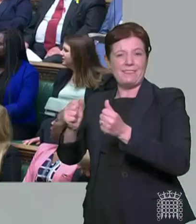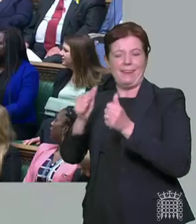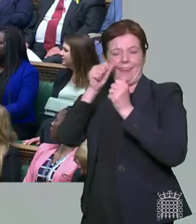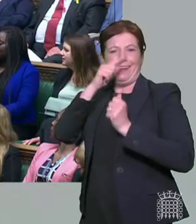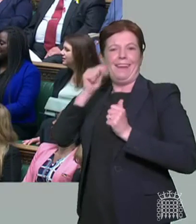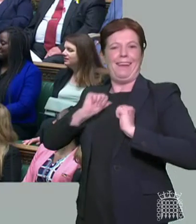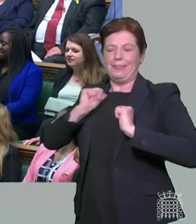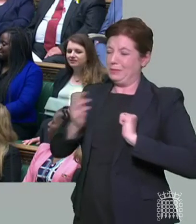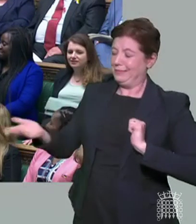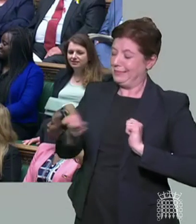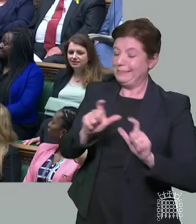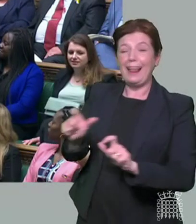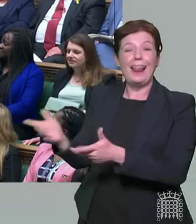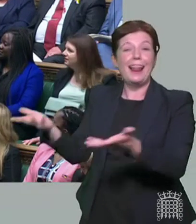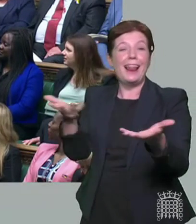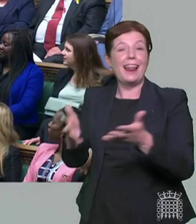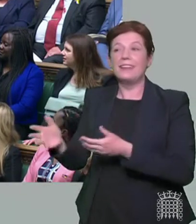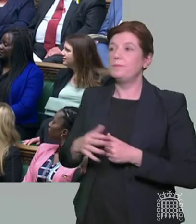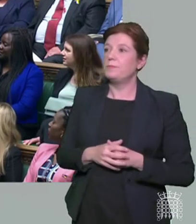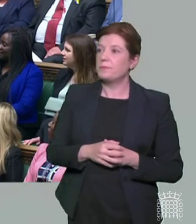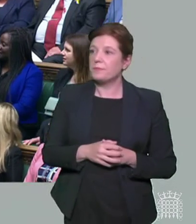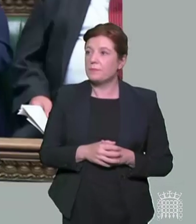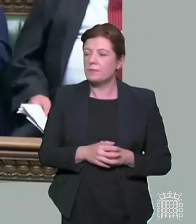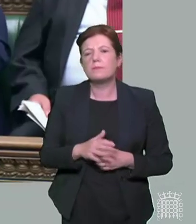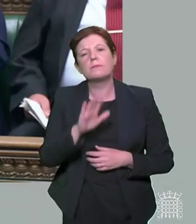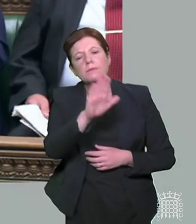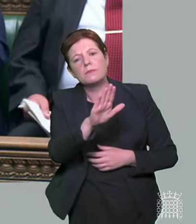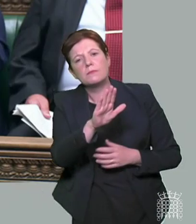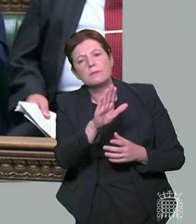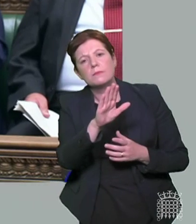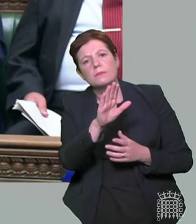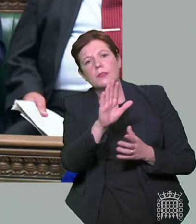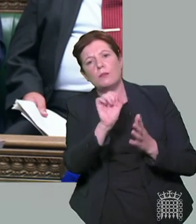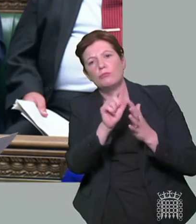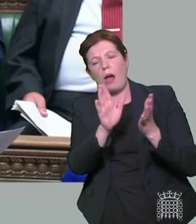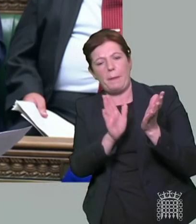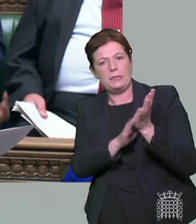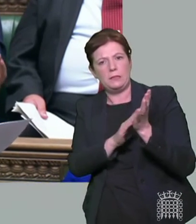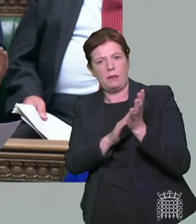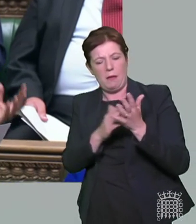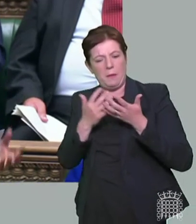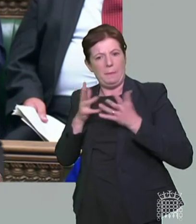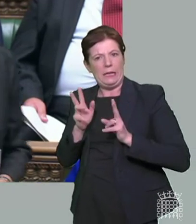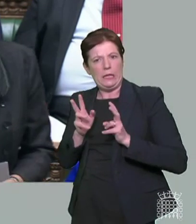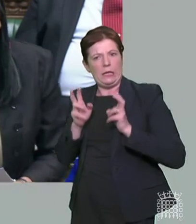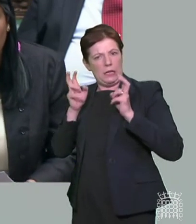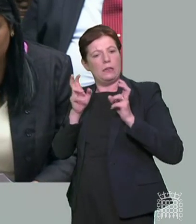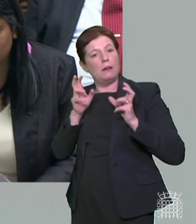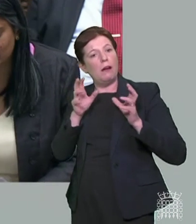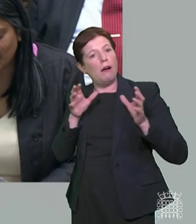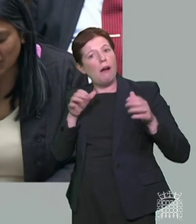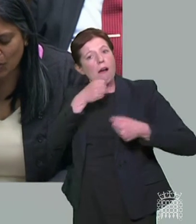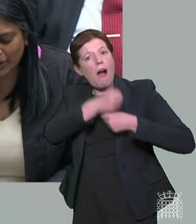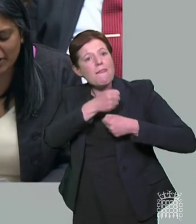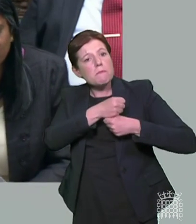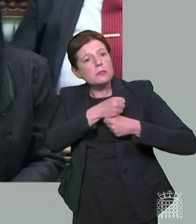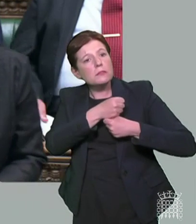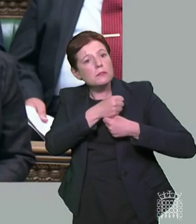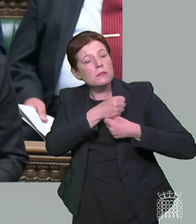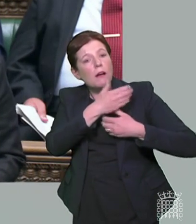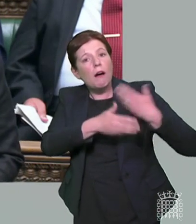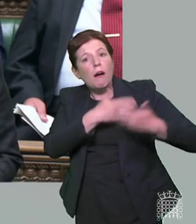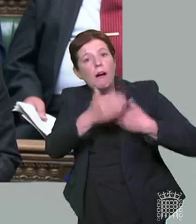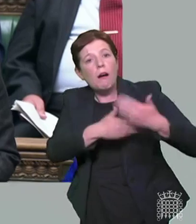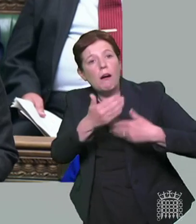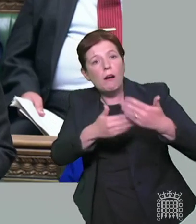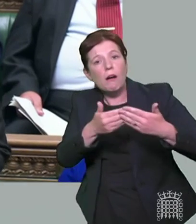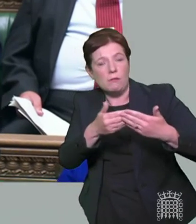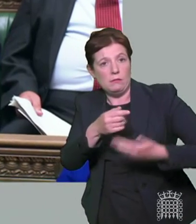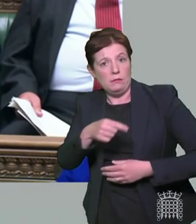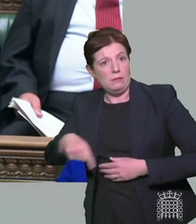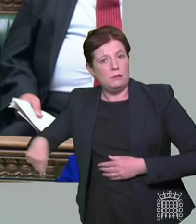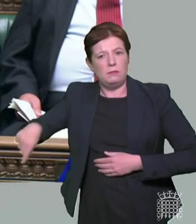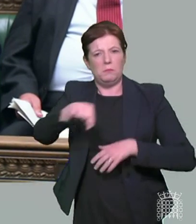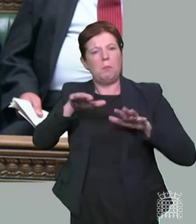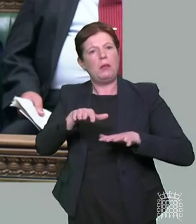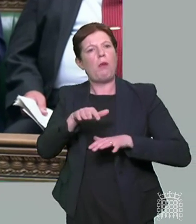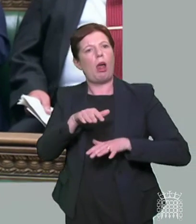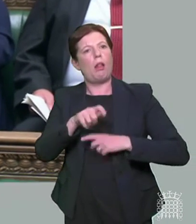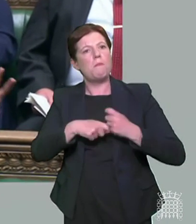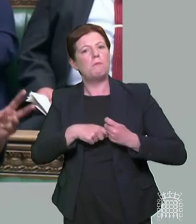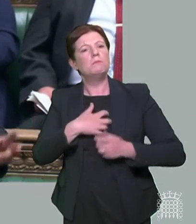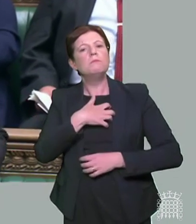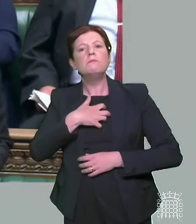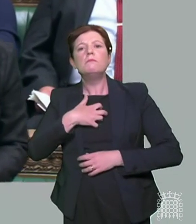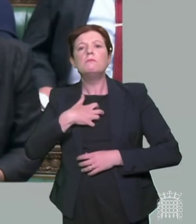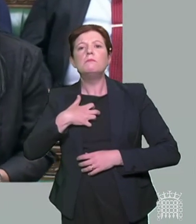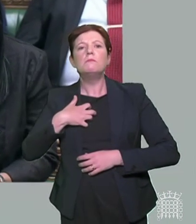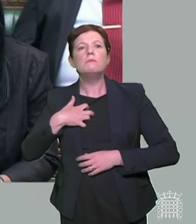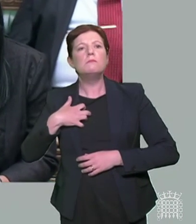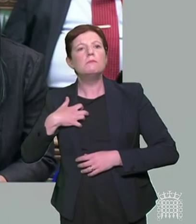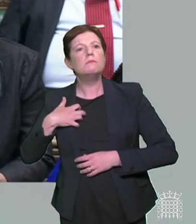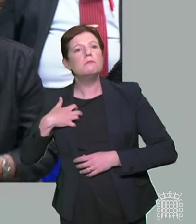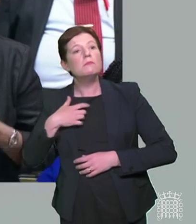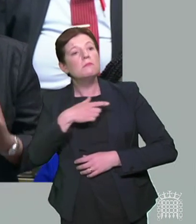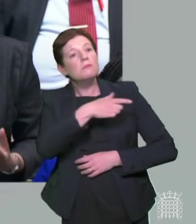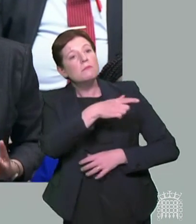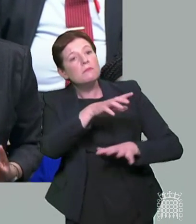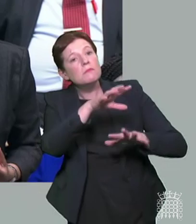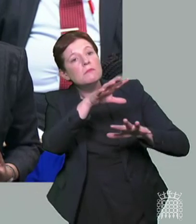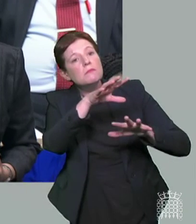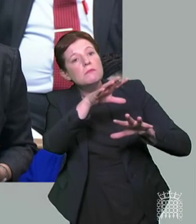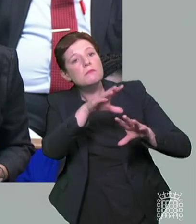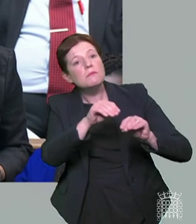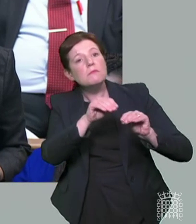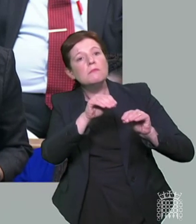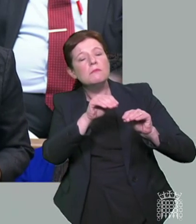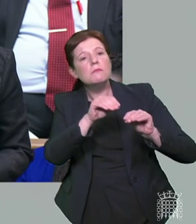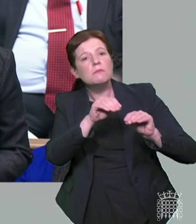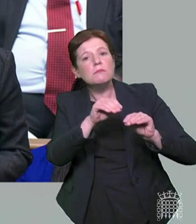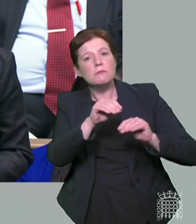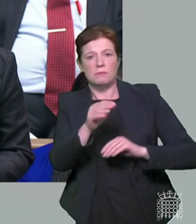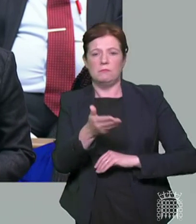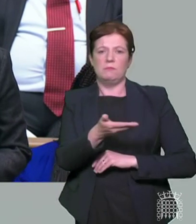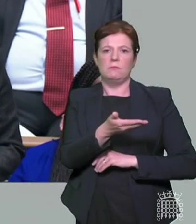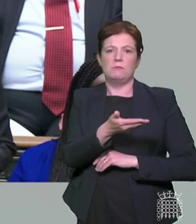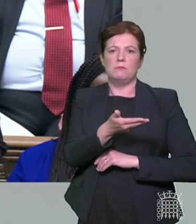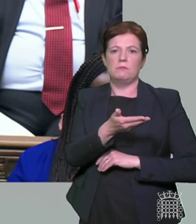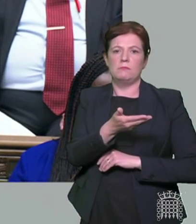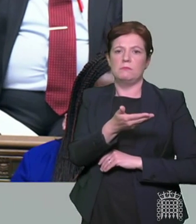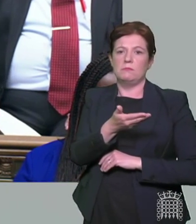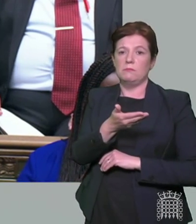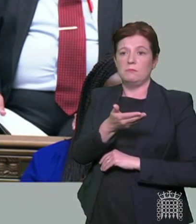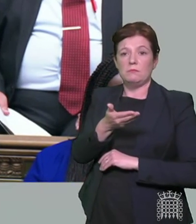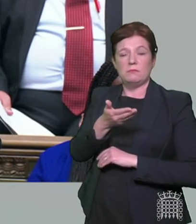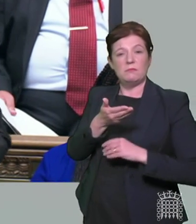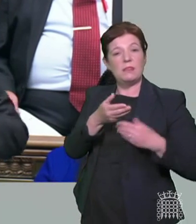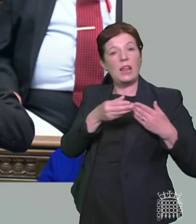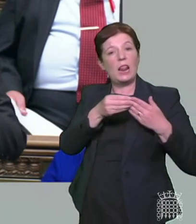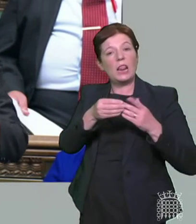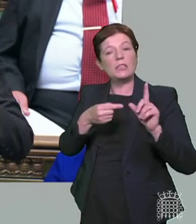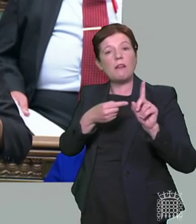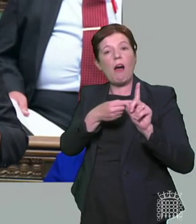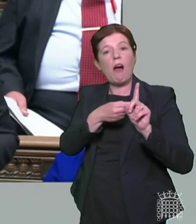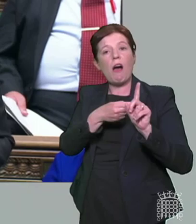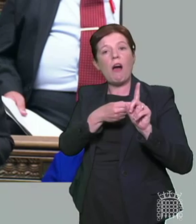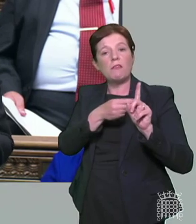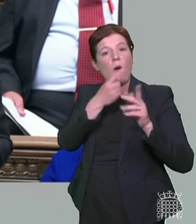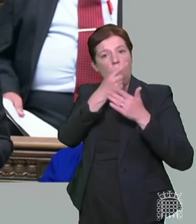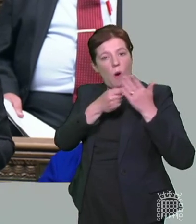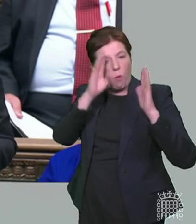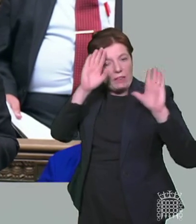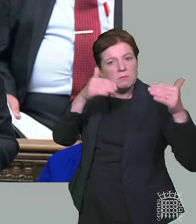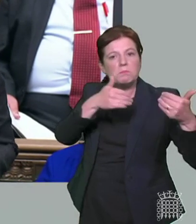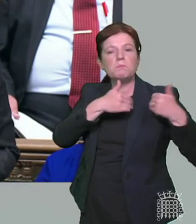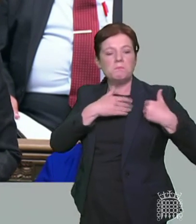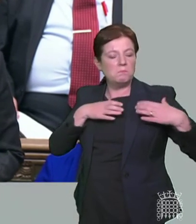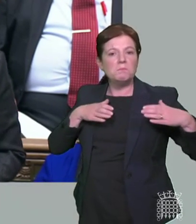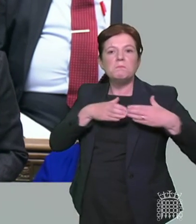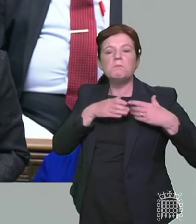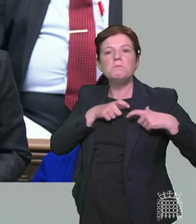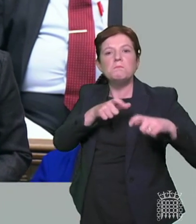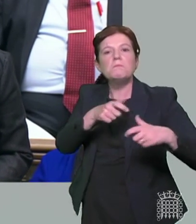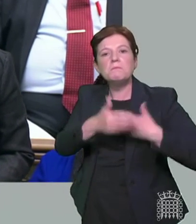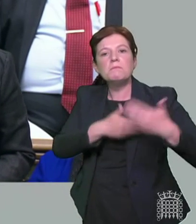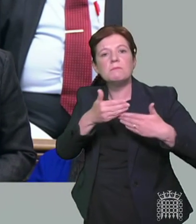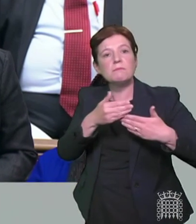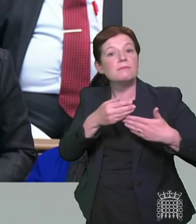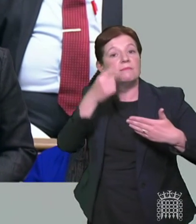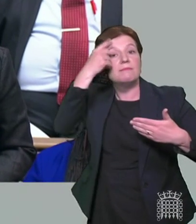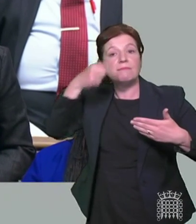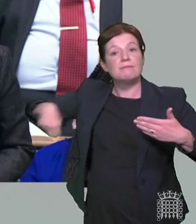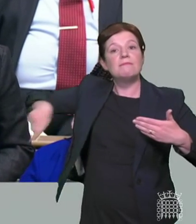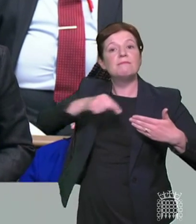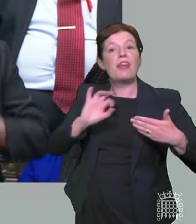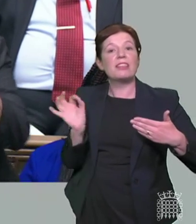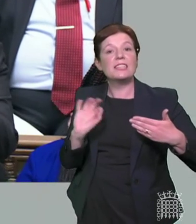I wonder what the Prime Minister makes of this quote:“When a regime has been in power too long, when it has fatally exhausted the patience of the people, and when oblivion finally beckons…across the world you can rely on leaders of that regime to act solely in the interests of self-preservation, and not in the interests